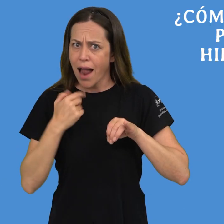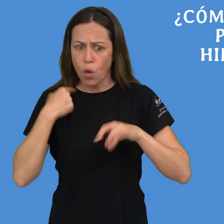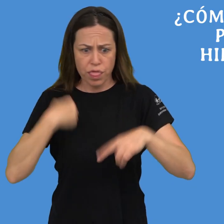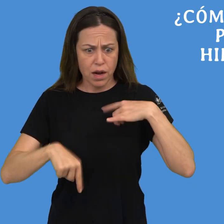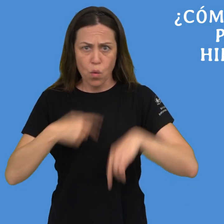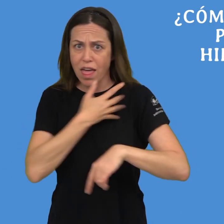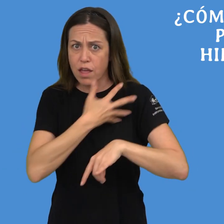circulación